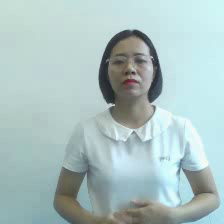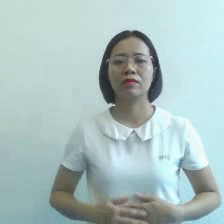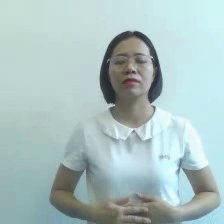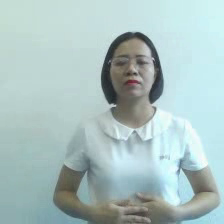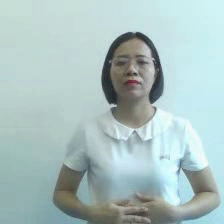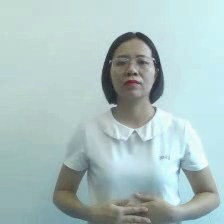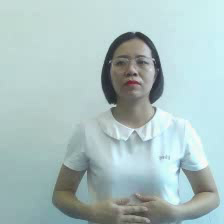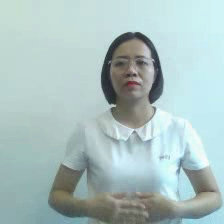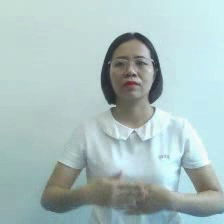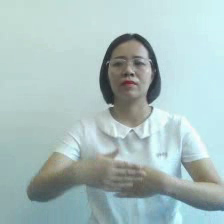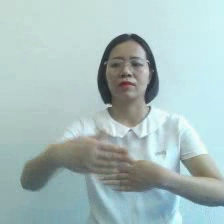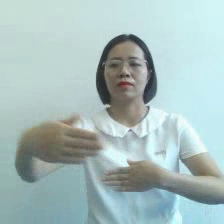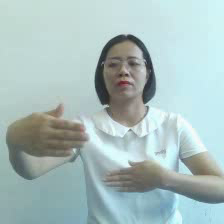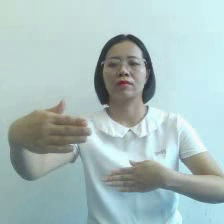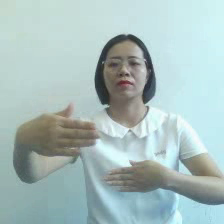Xa